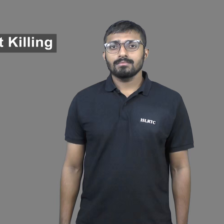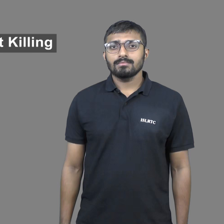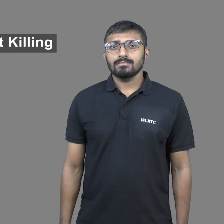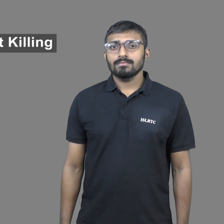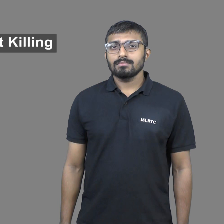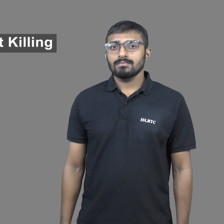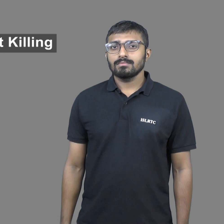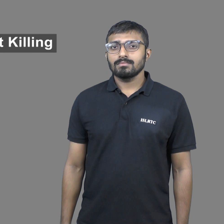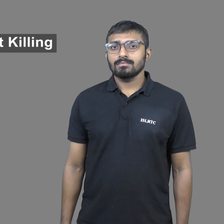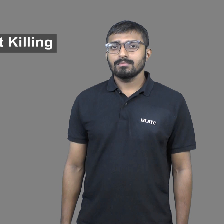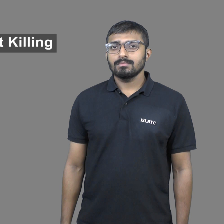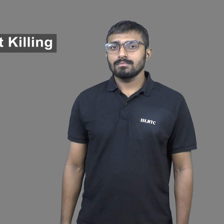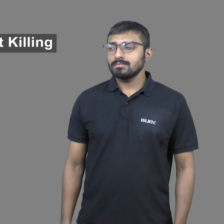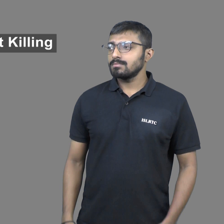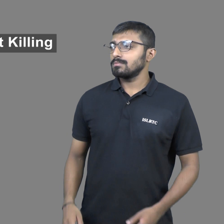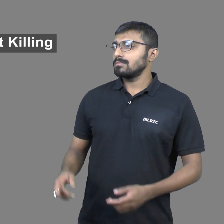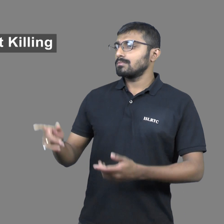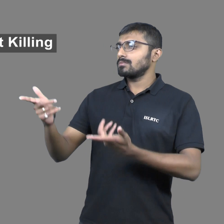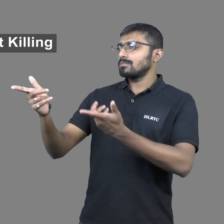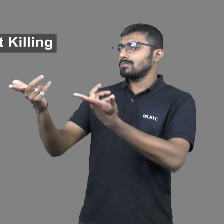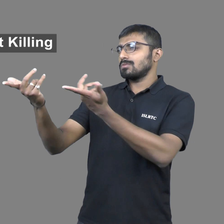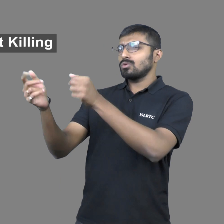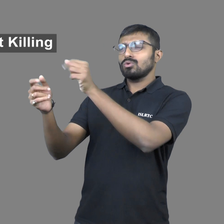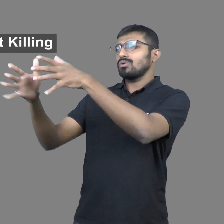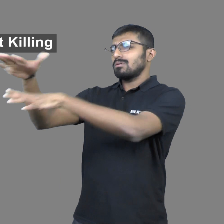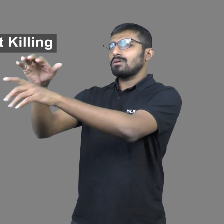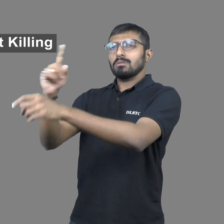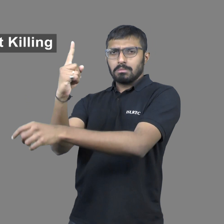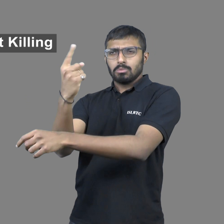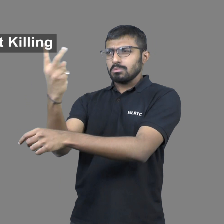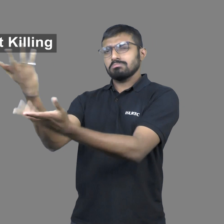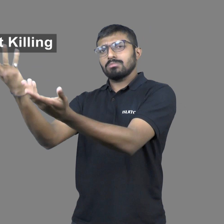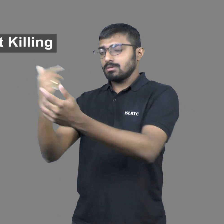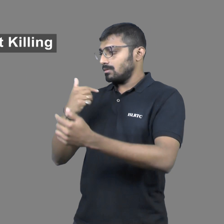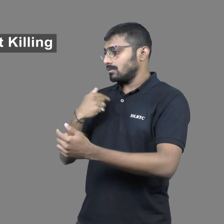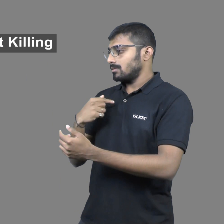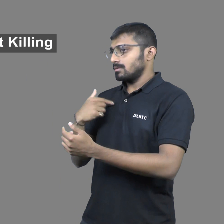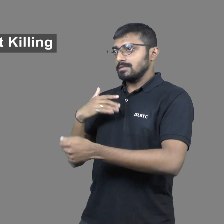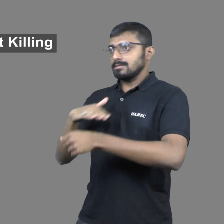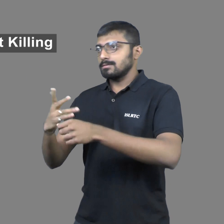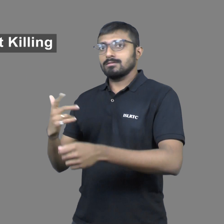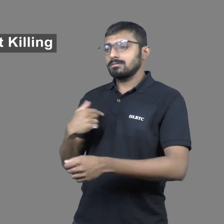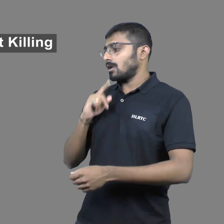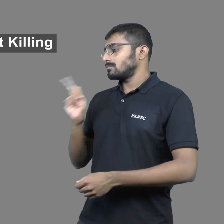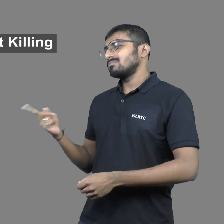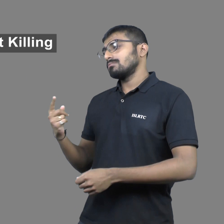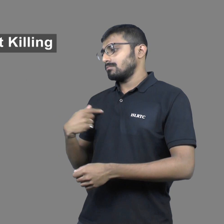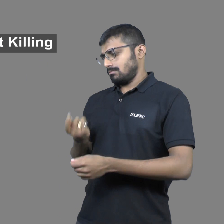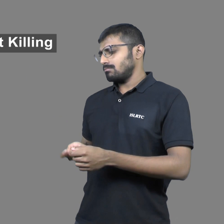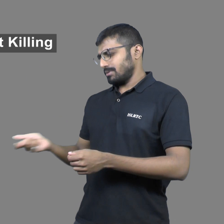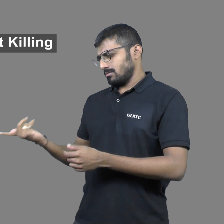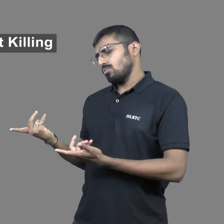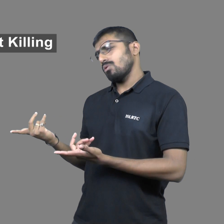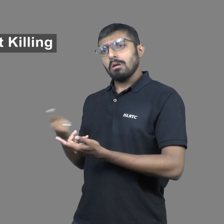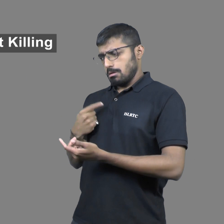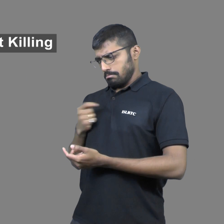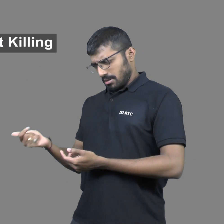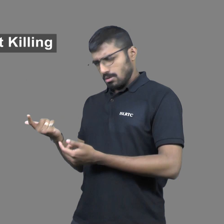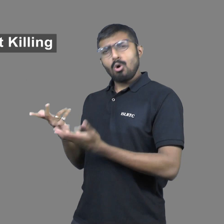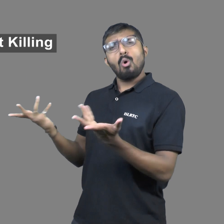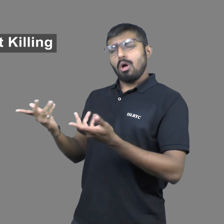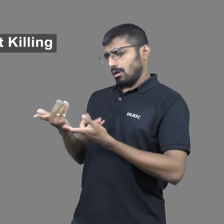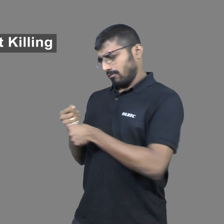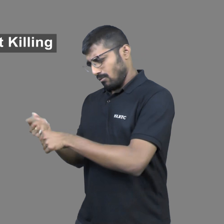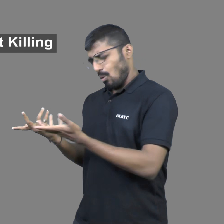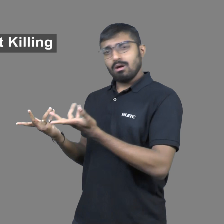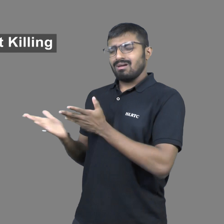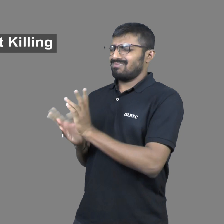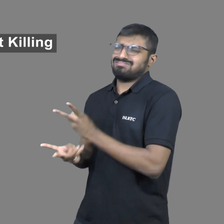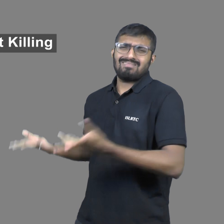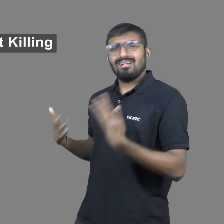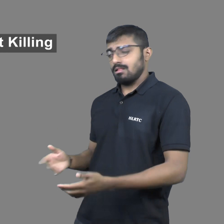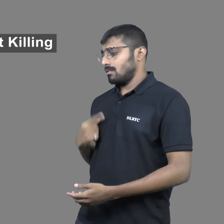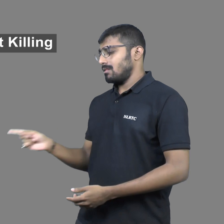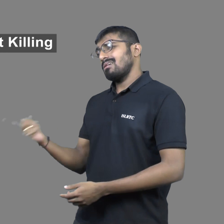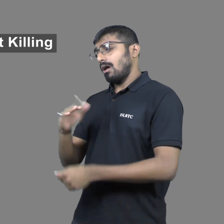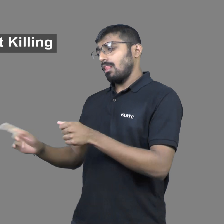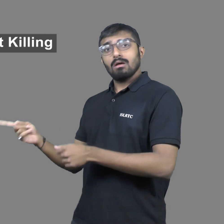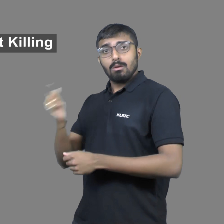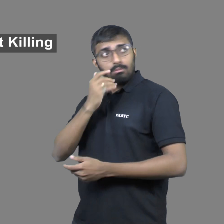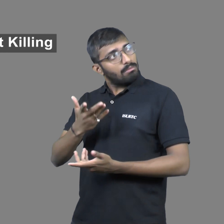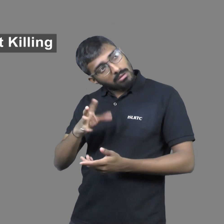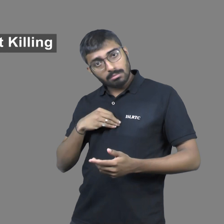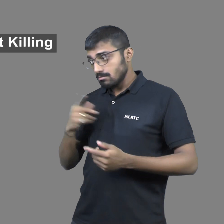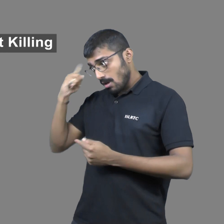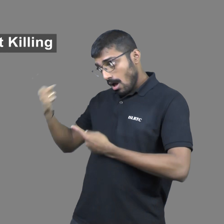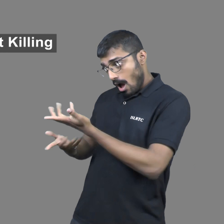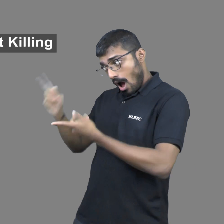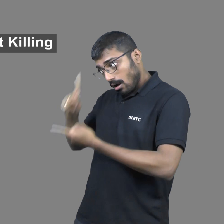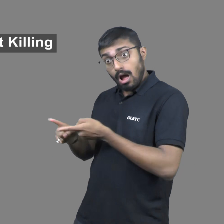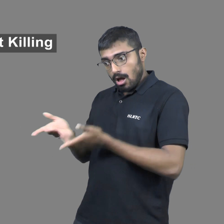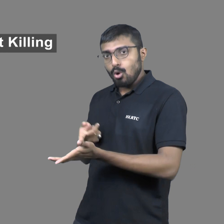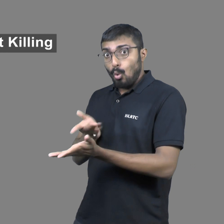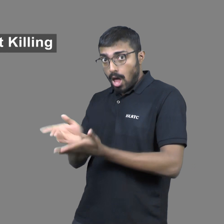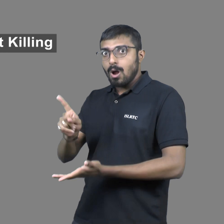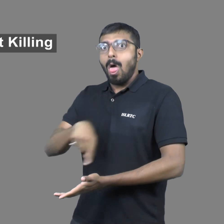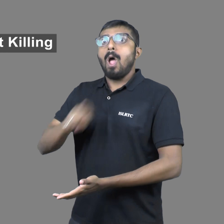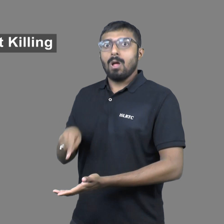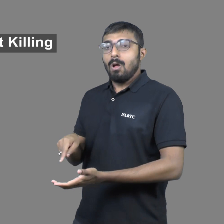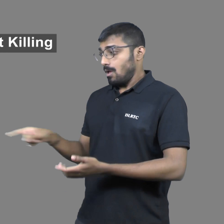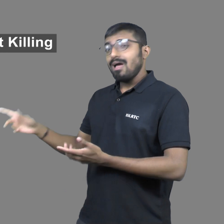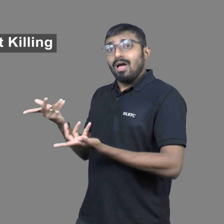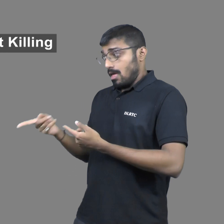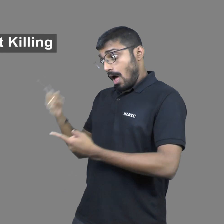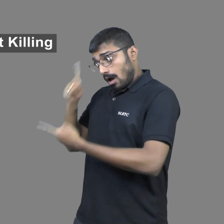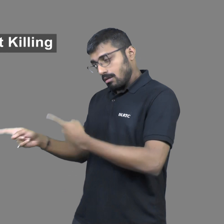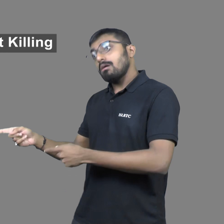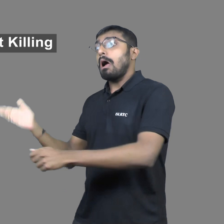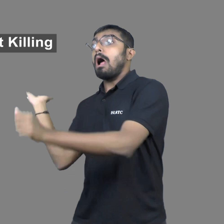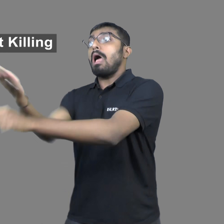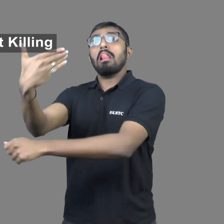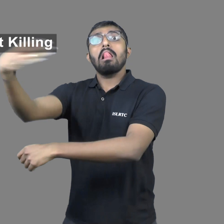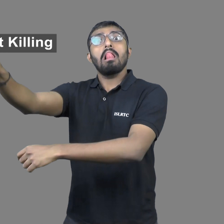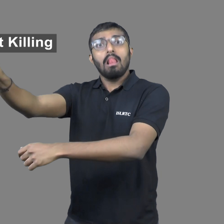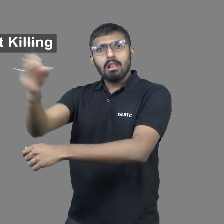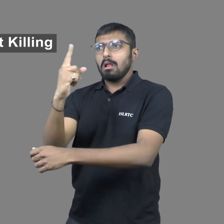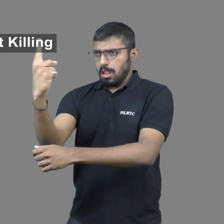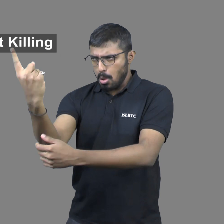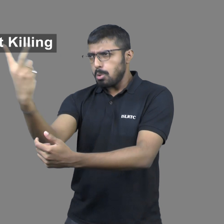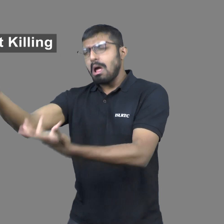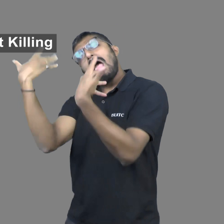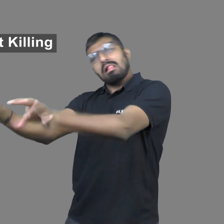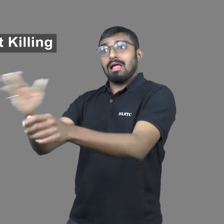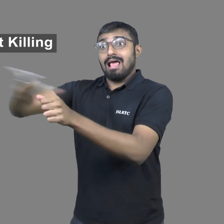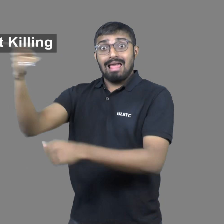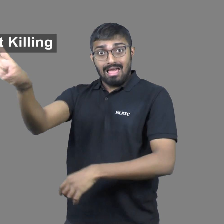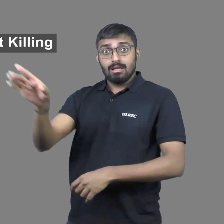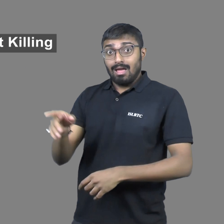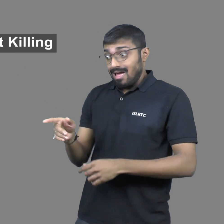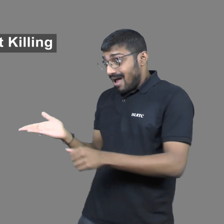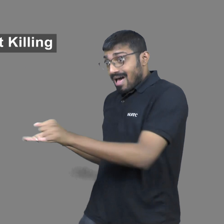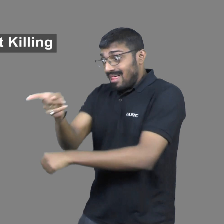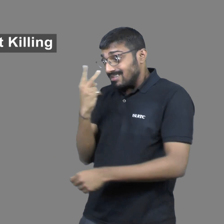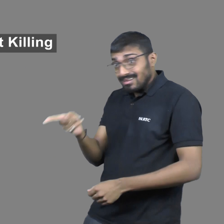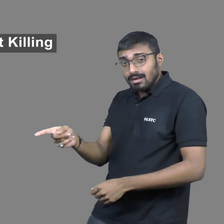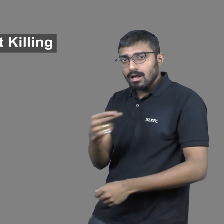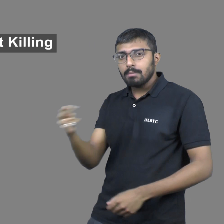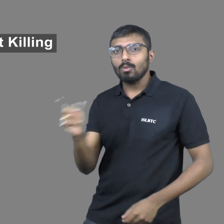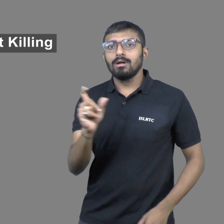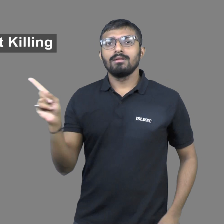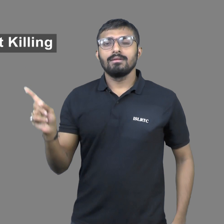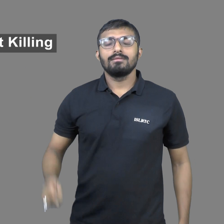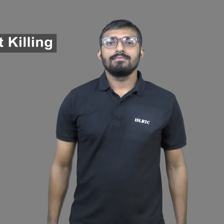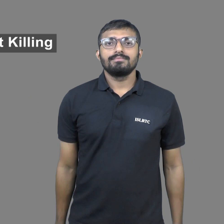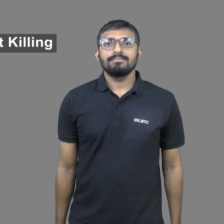Contract Killing